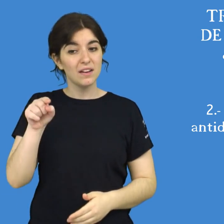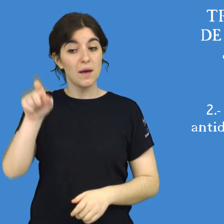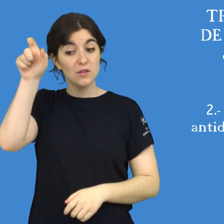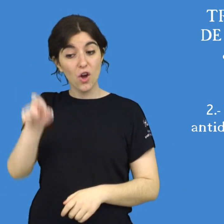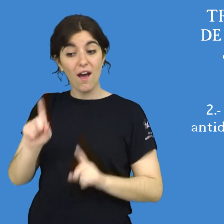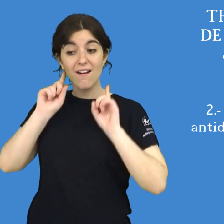persona